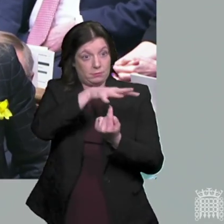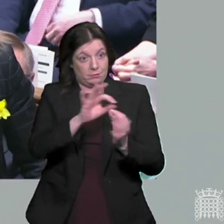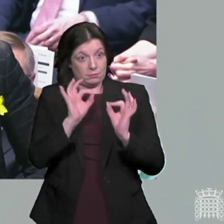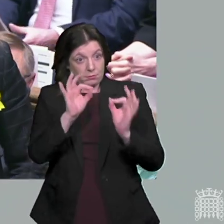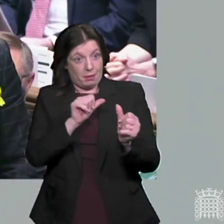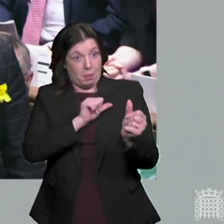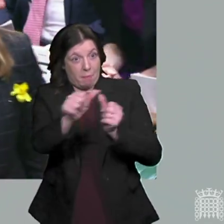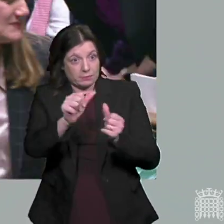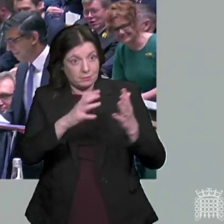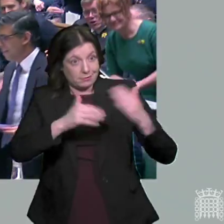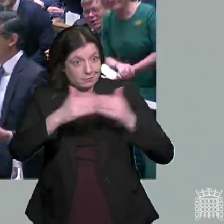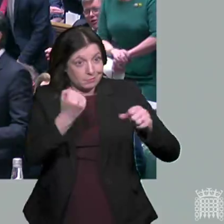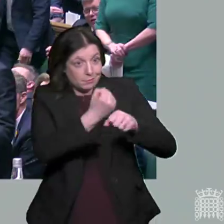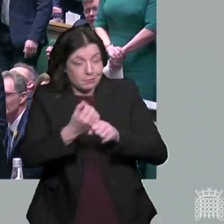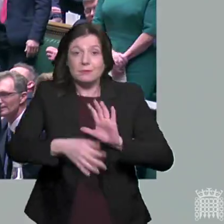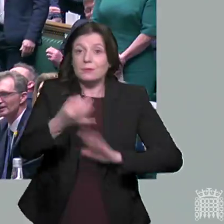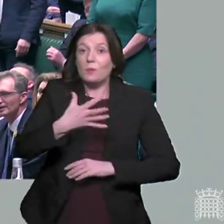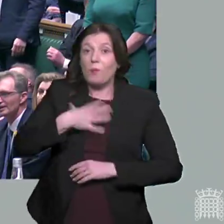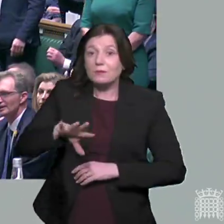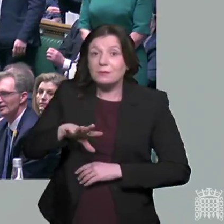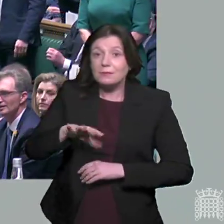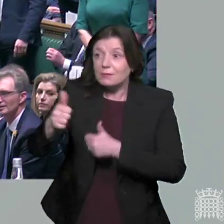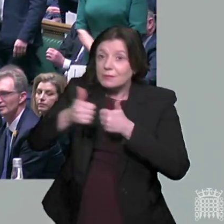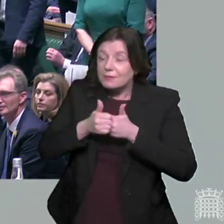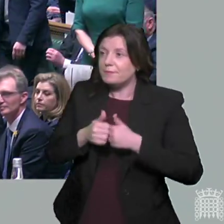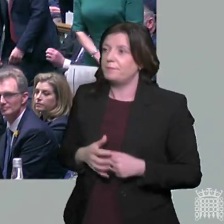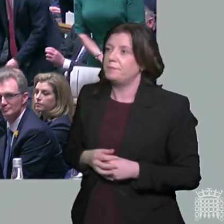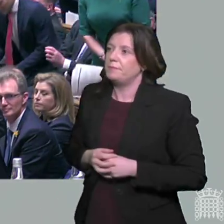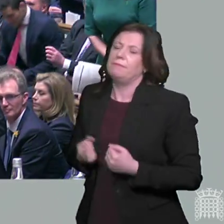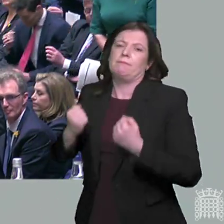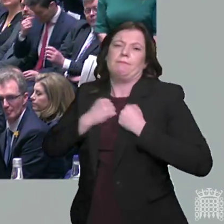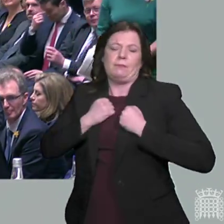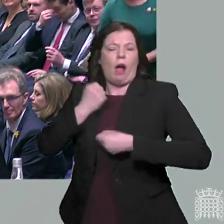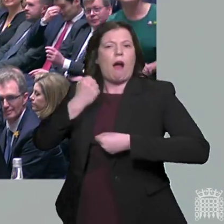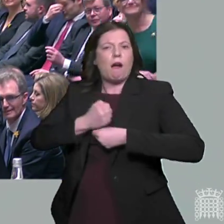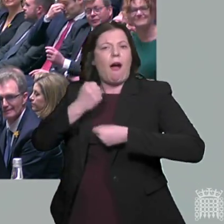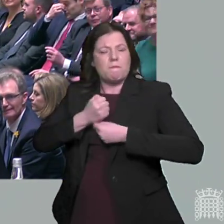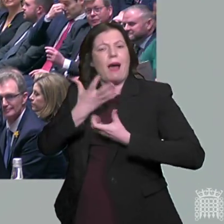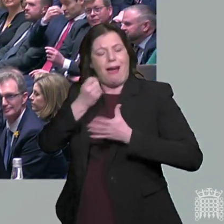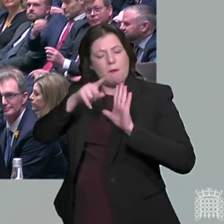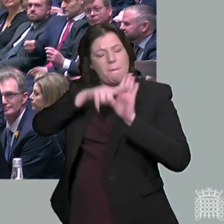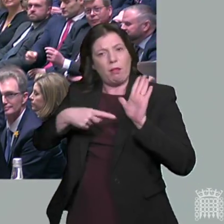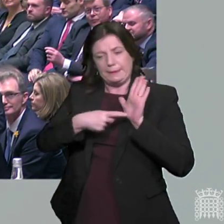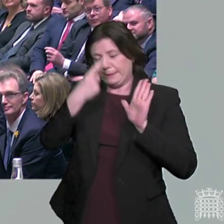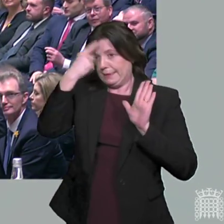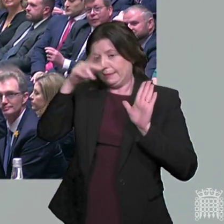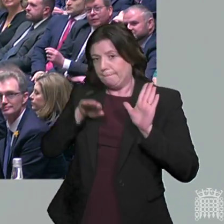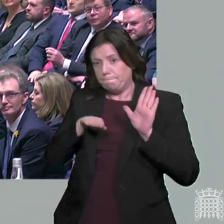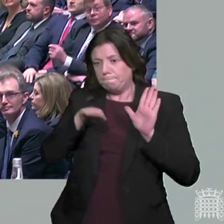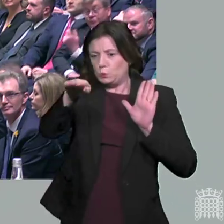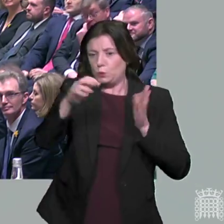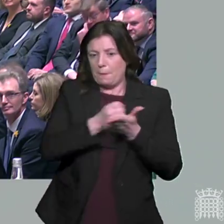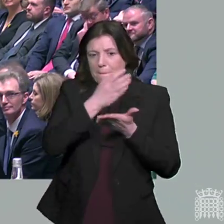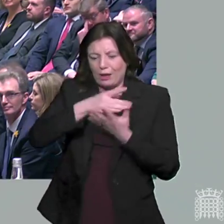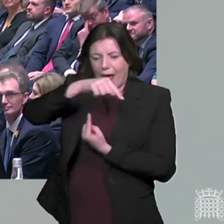When it comes to our energy policy, the important thing is to focus on our long-term energy security.